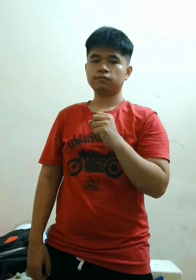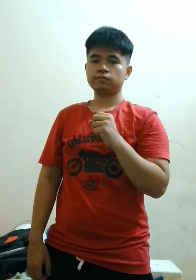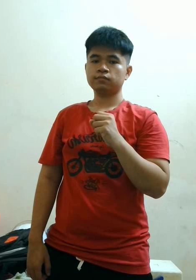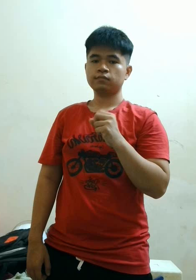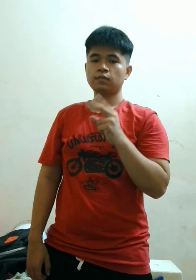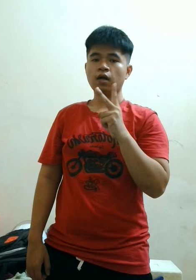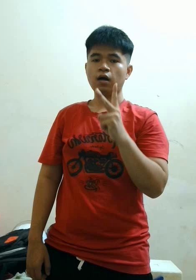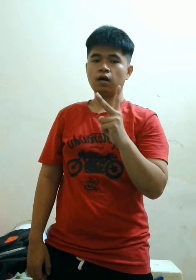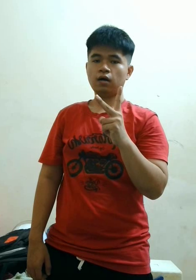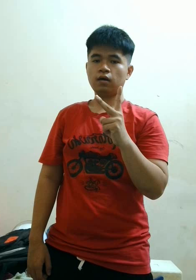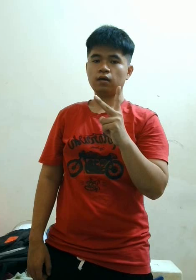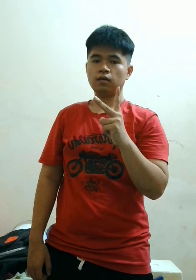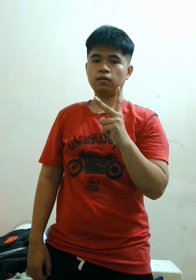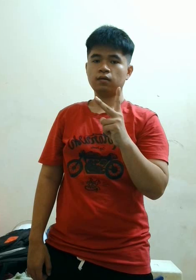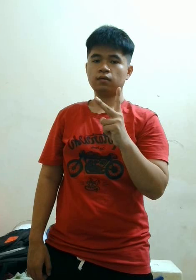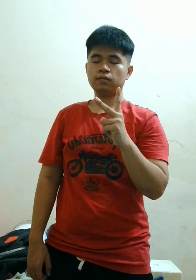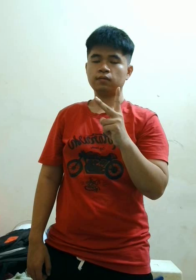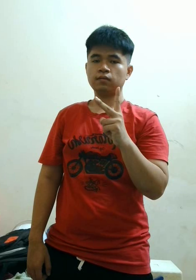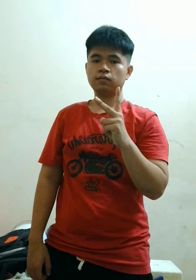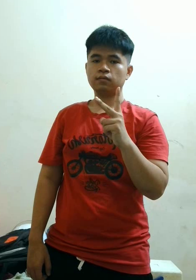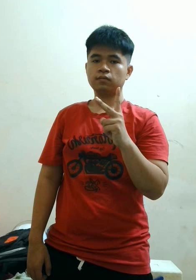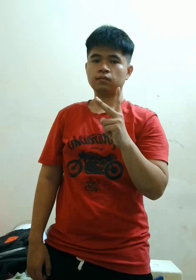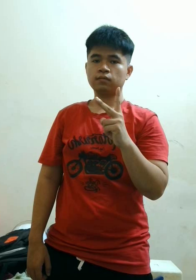h